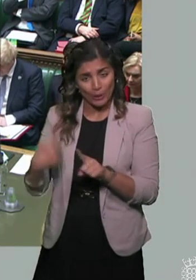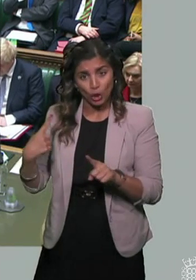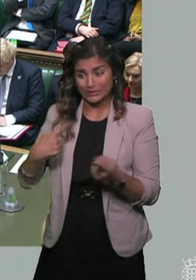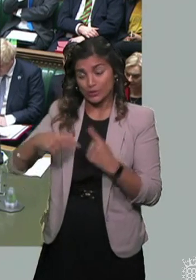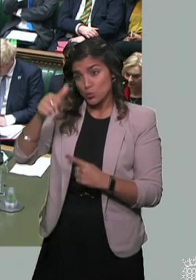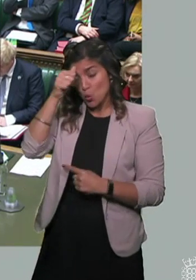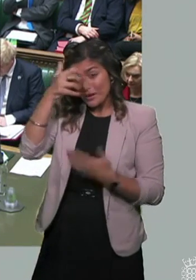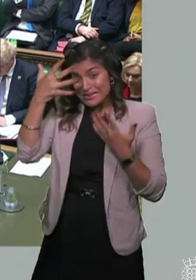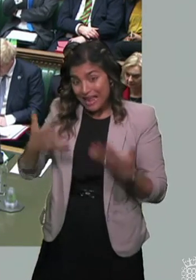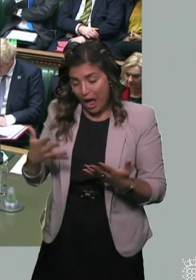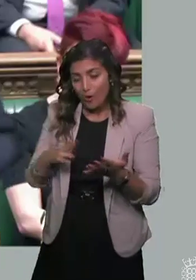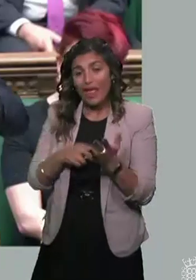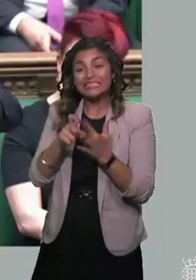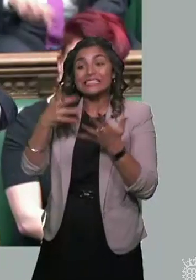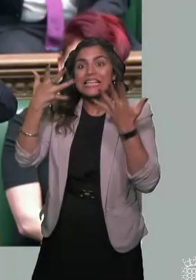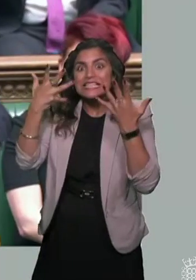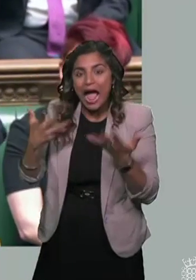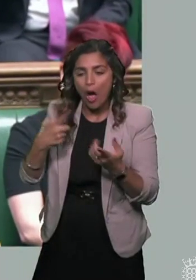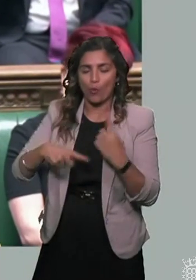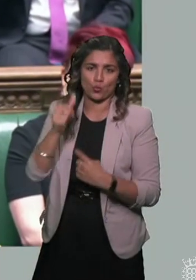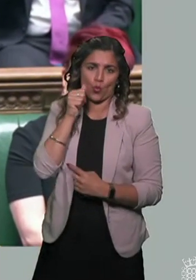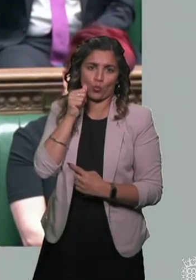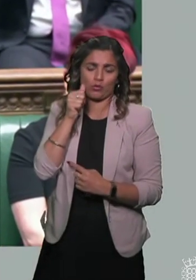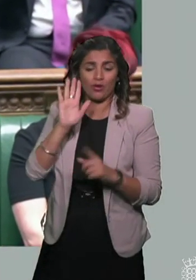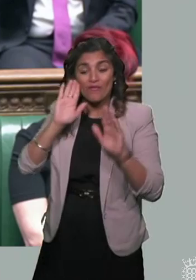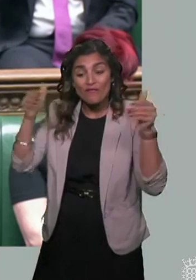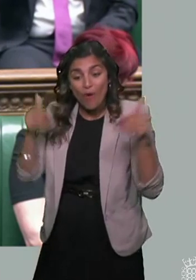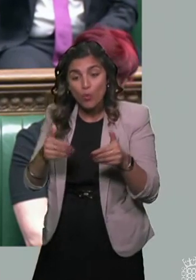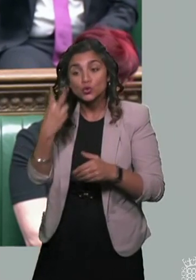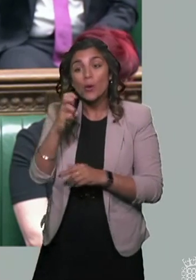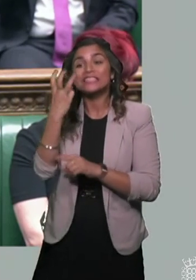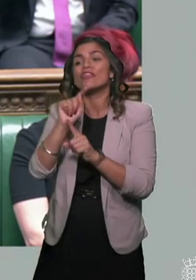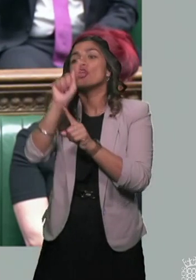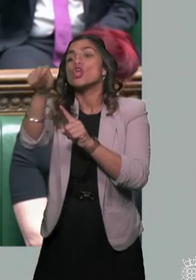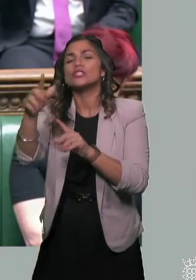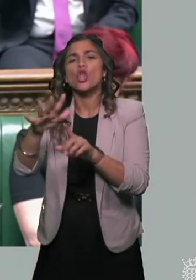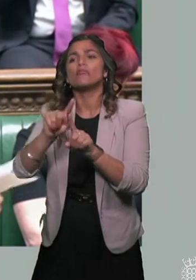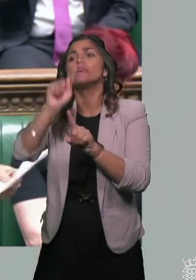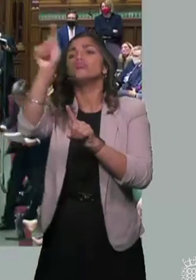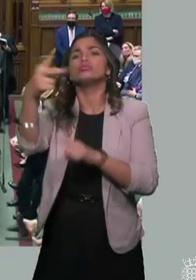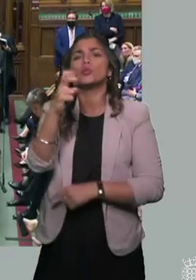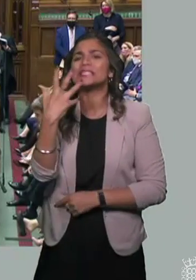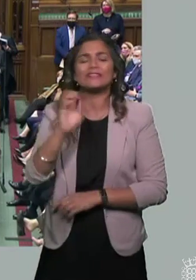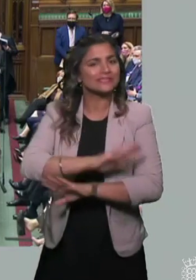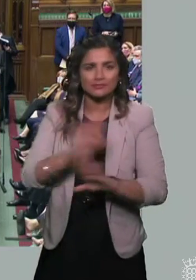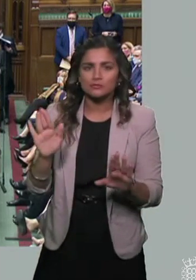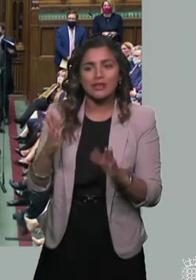It is about the nationally determined contributions this decade. Please keep the focus on 2030, not 2050 and beyond.